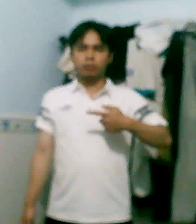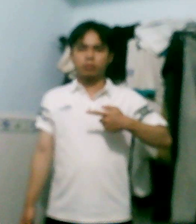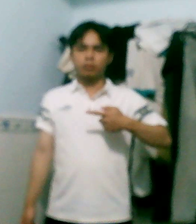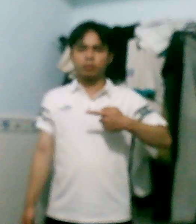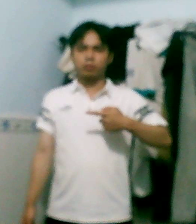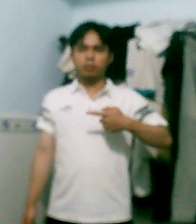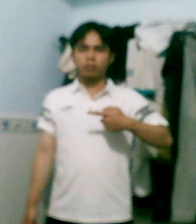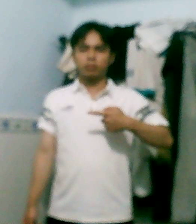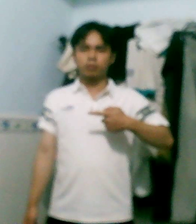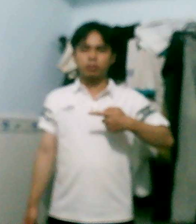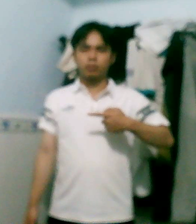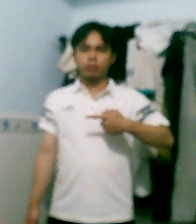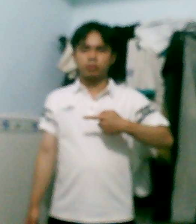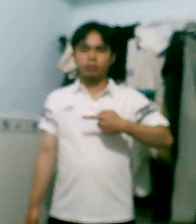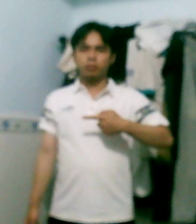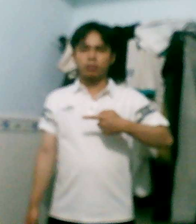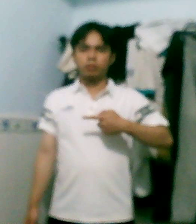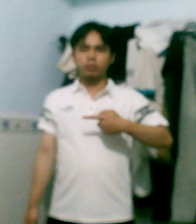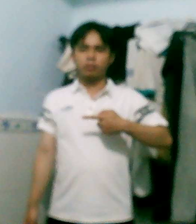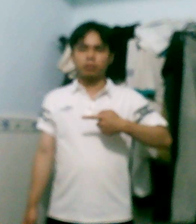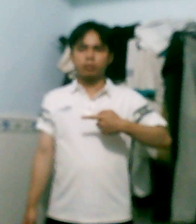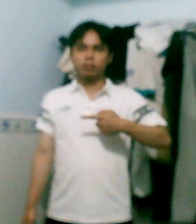g